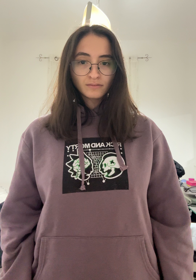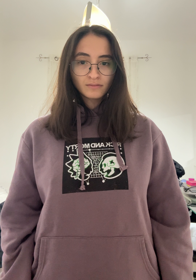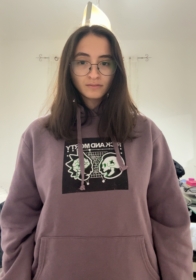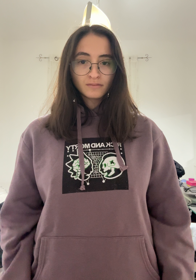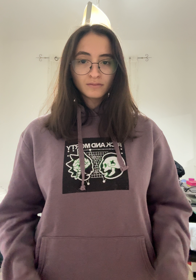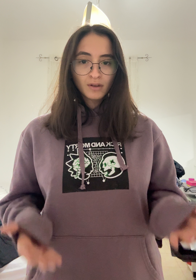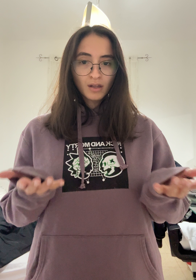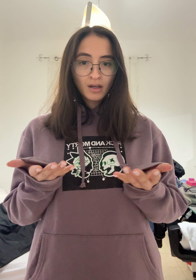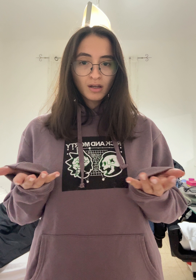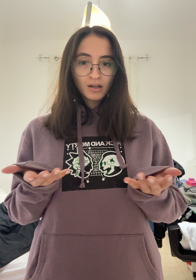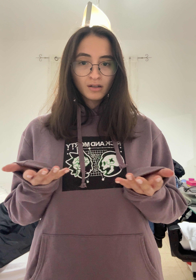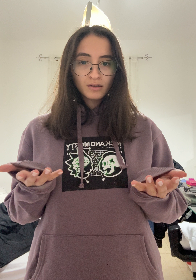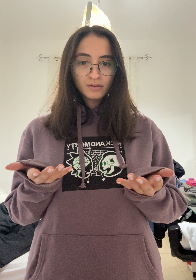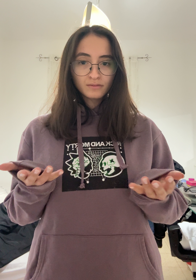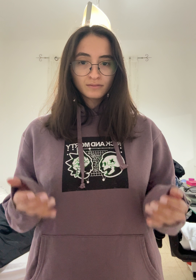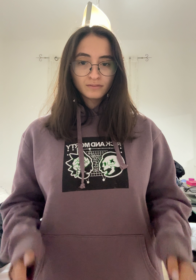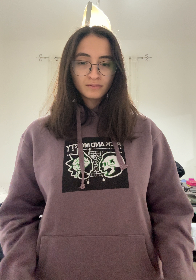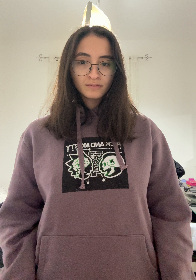איך